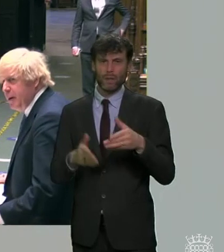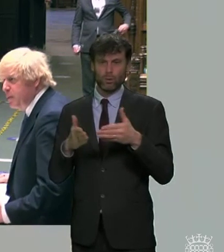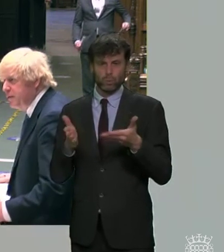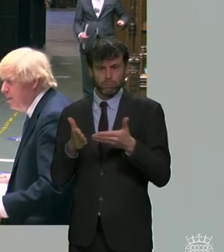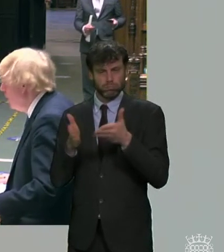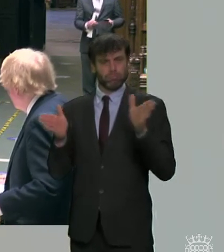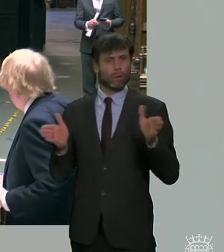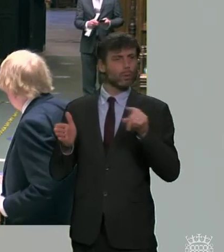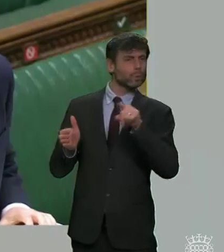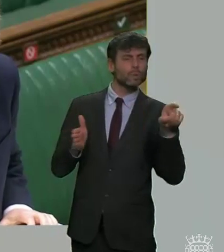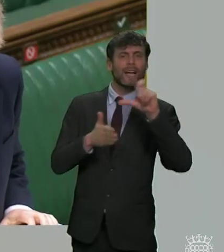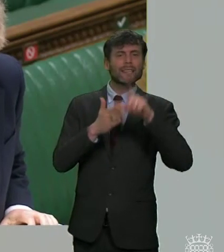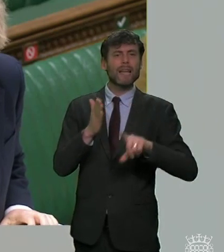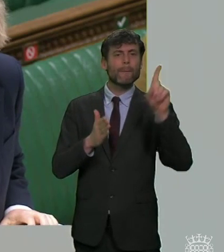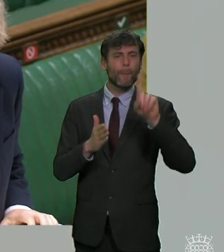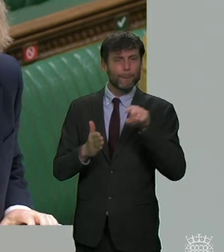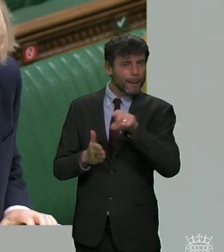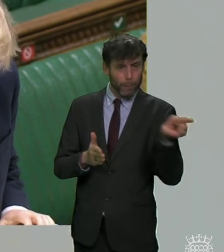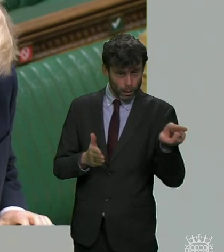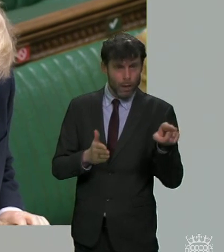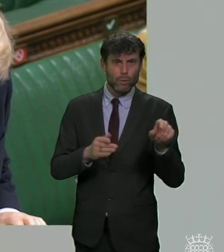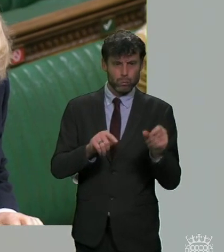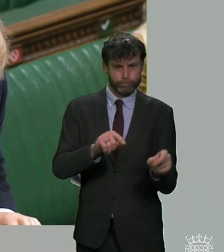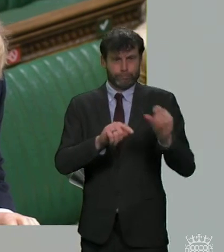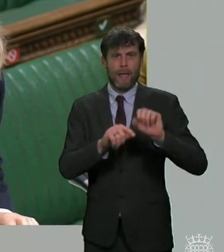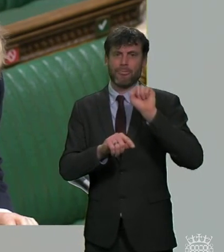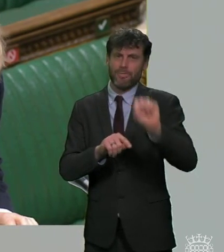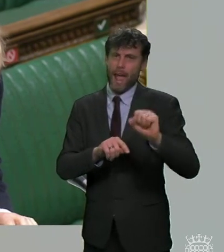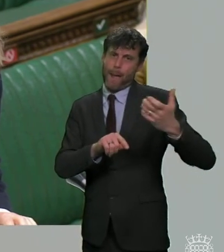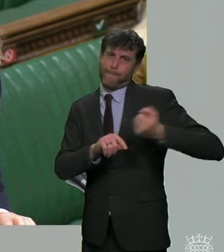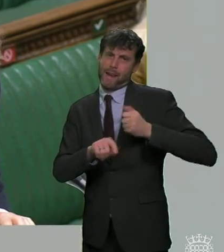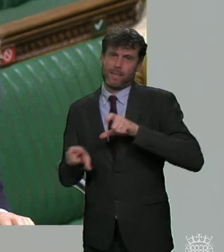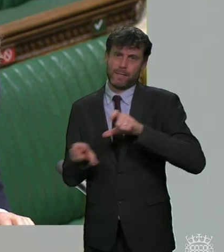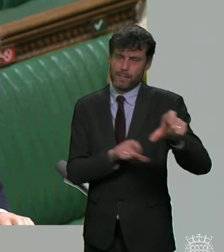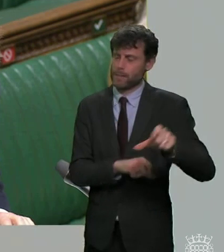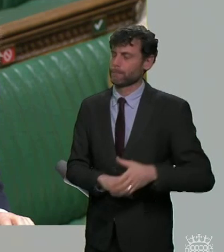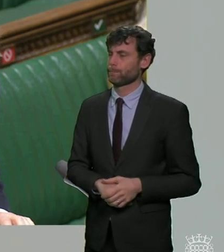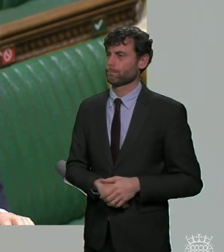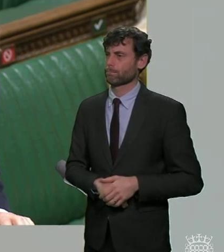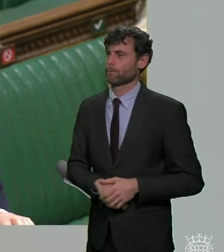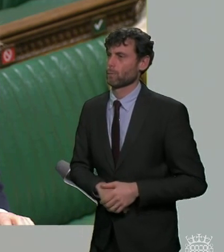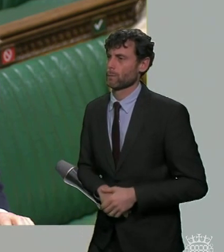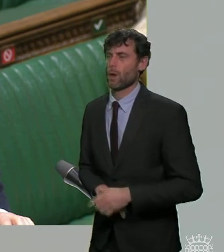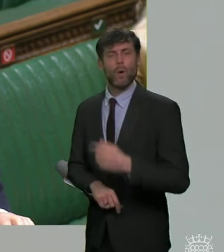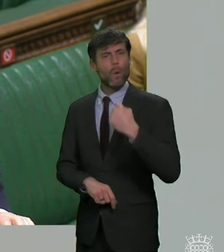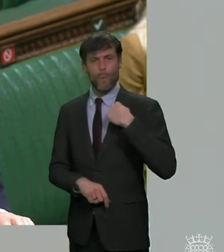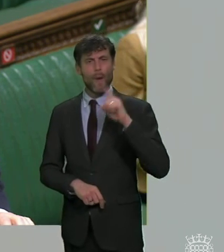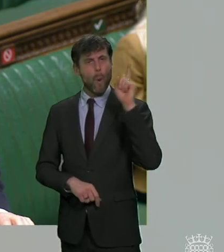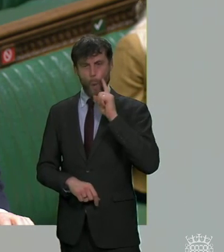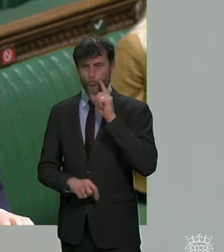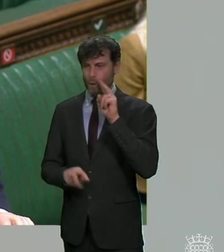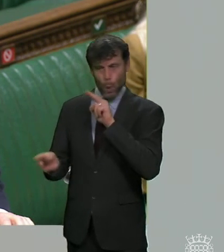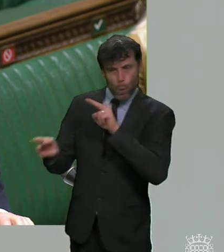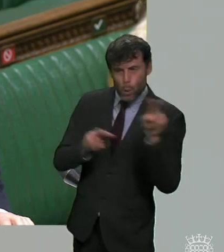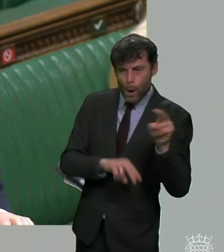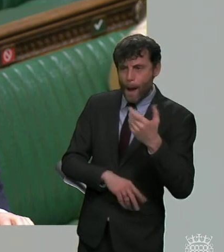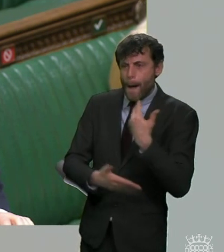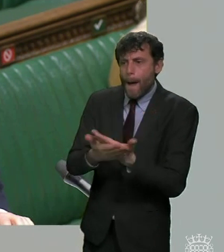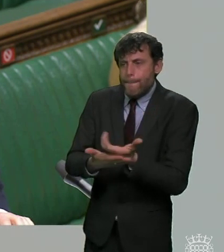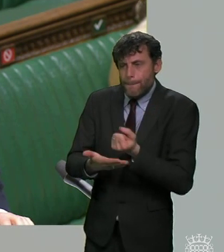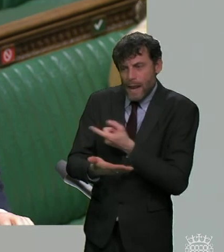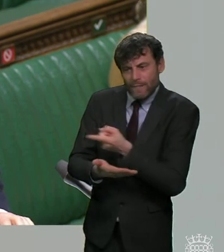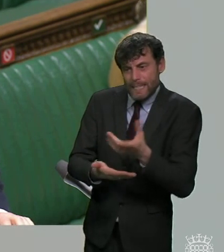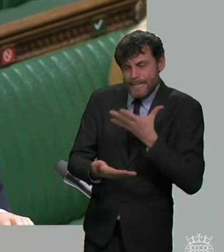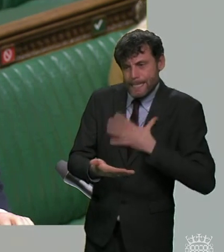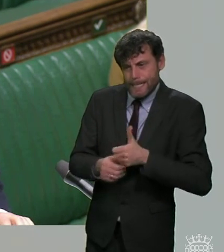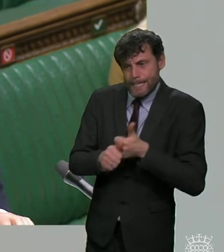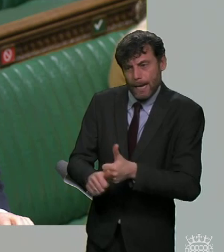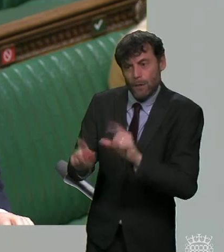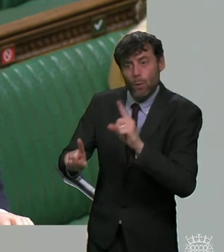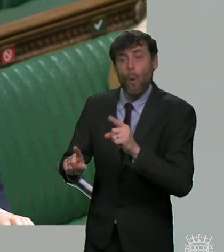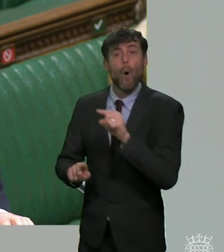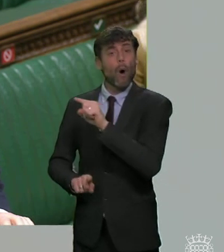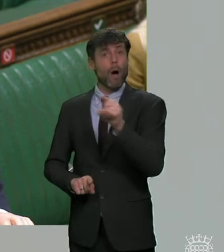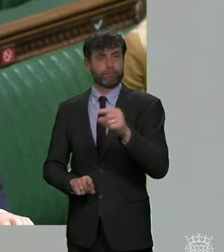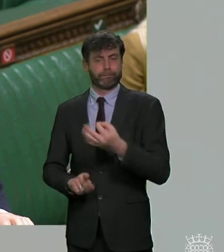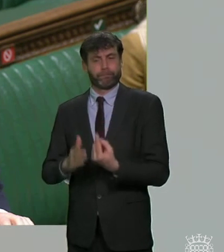Throughout the pandemic we have done whatever we can to look after people throughout the country, whether those on benefits or those who have lost their jobs, sadly, because of the pandemic.